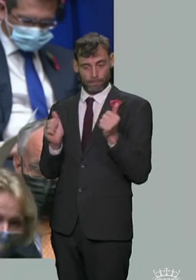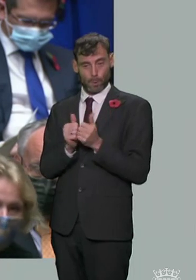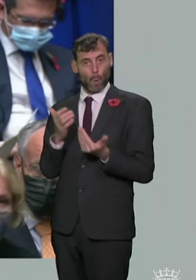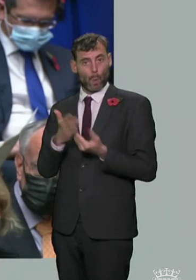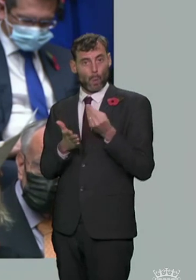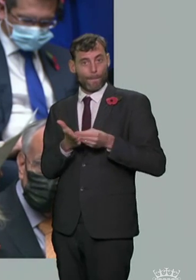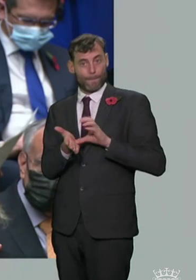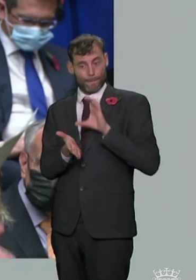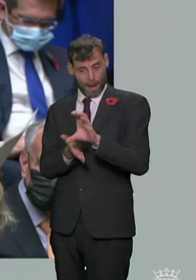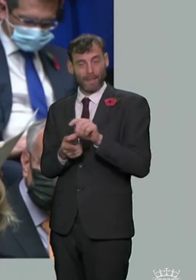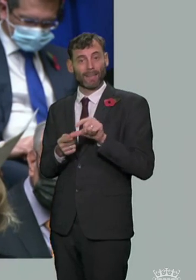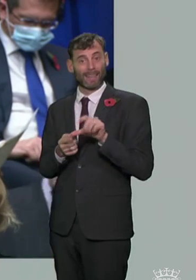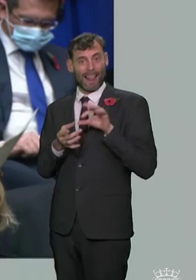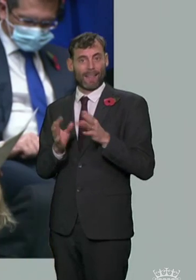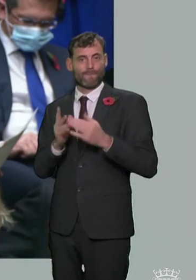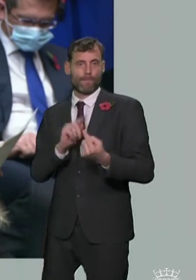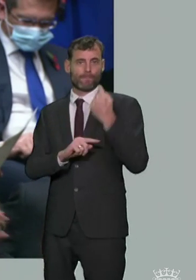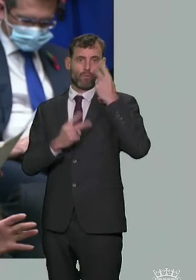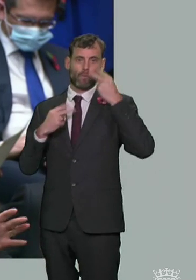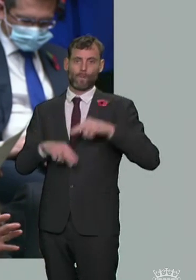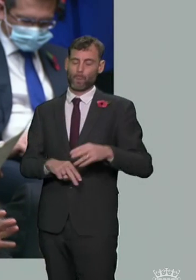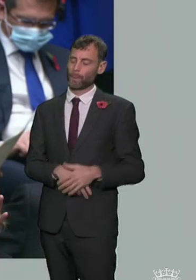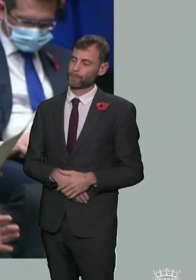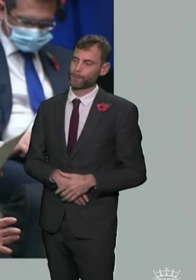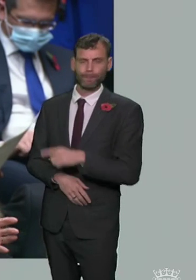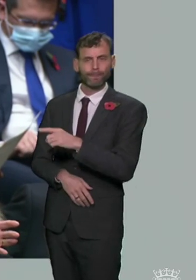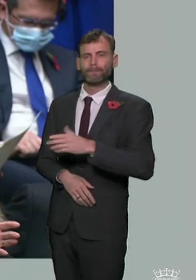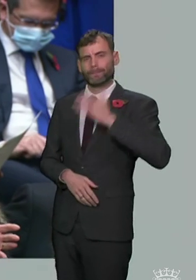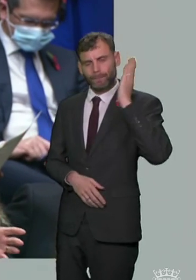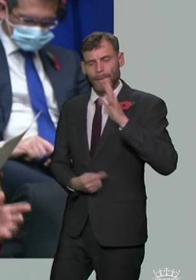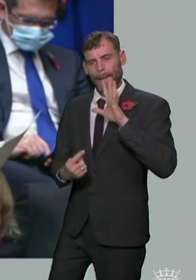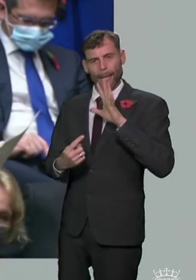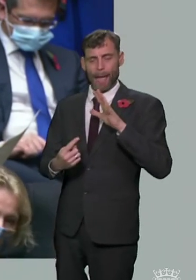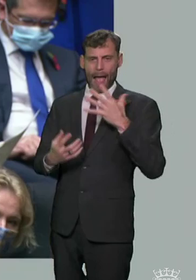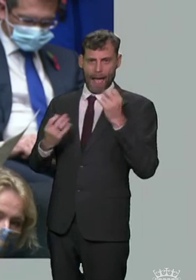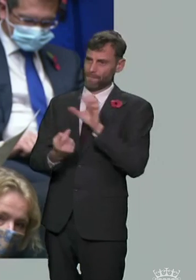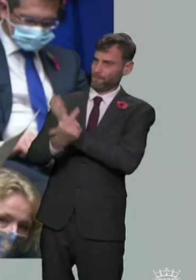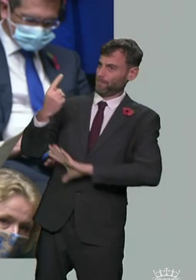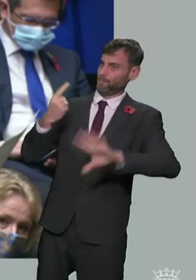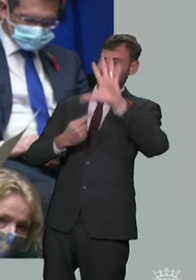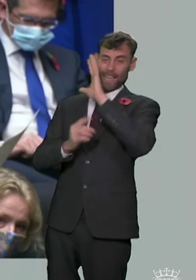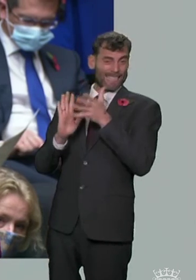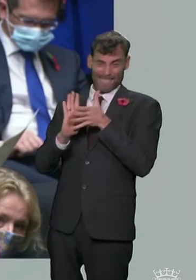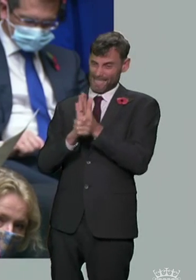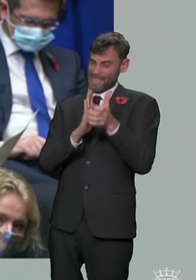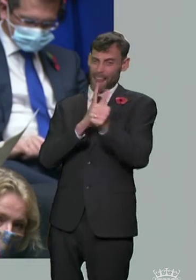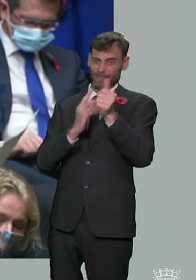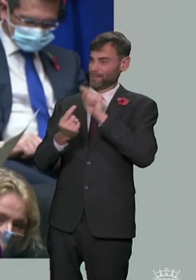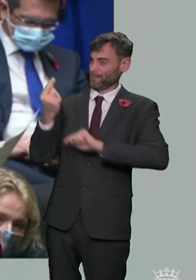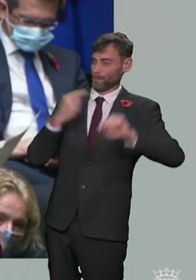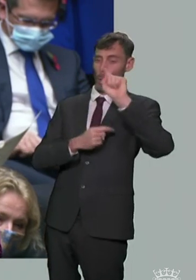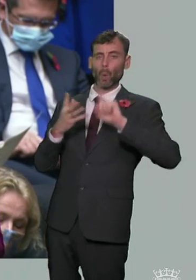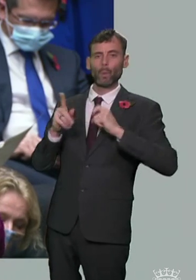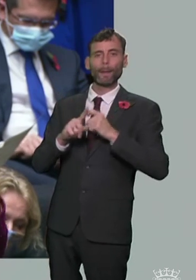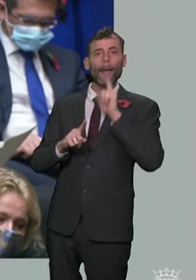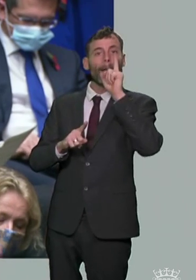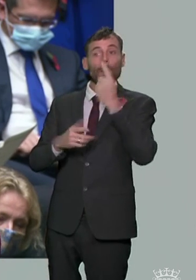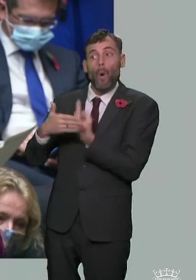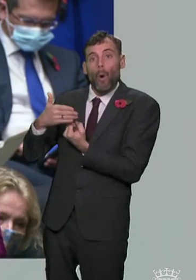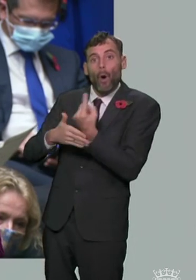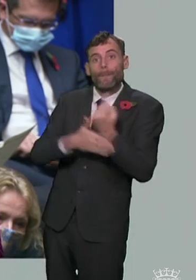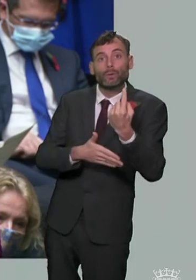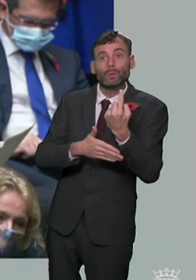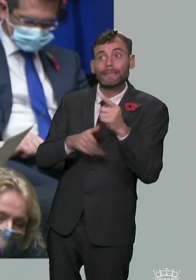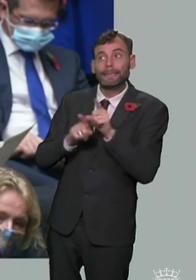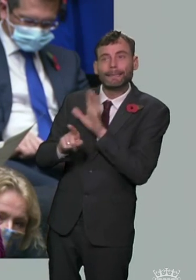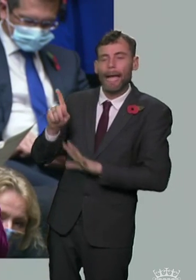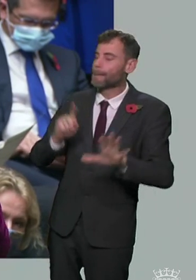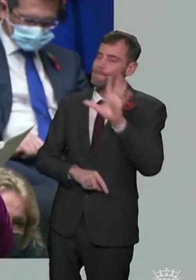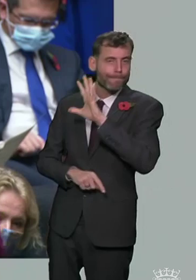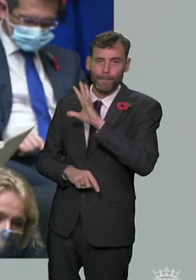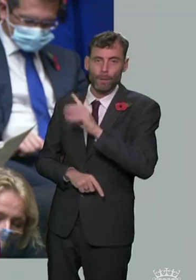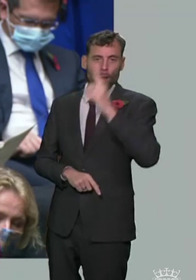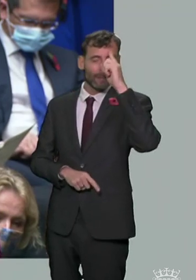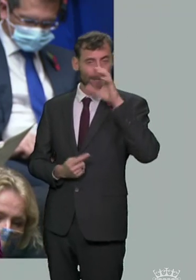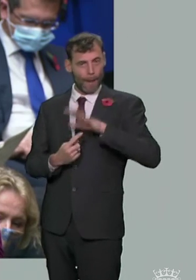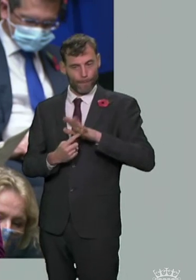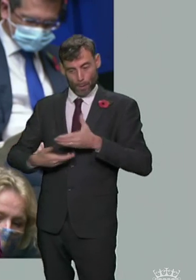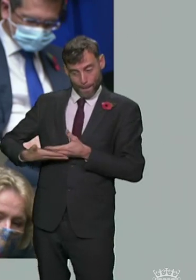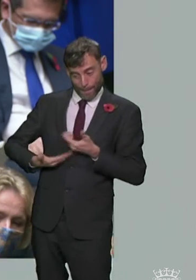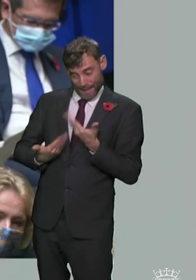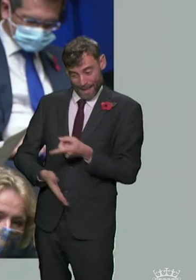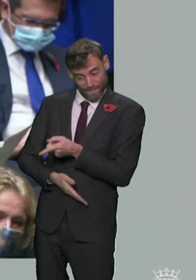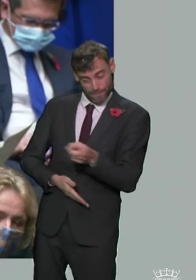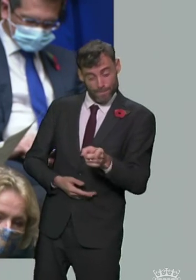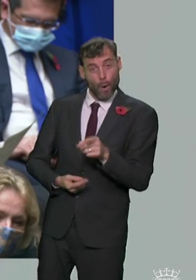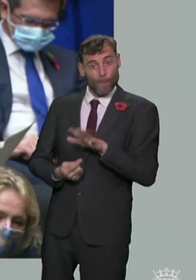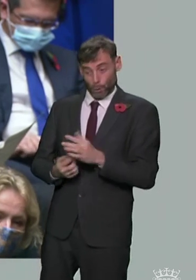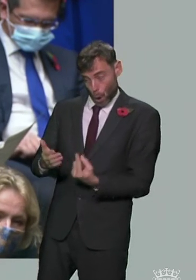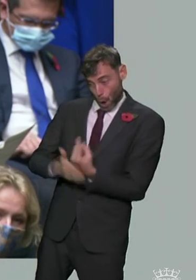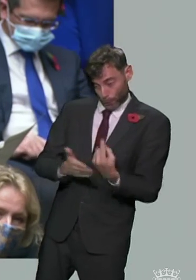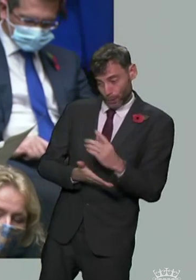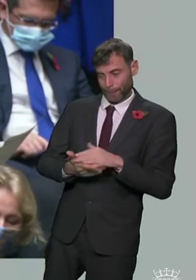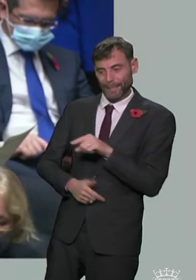He often says that talent is spread equally across our country, but opportunity is not, so does he agree that giving every baby the best start in life is the best possible way to level up across our country?